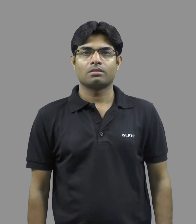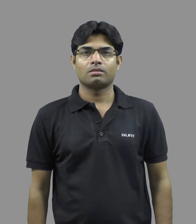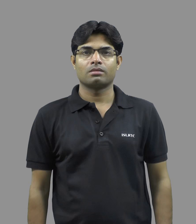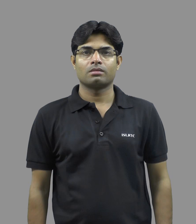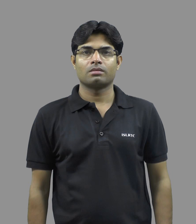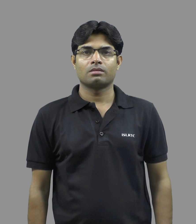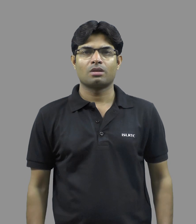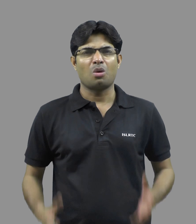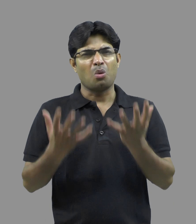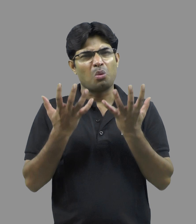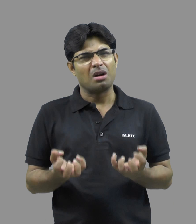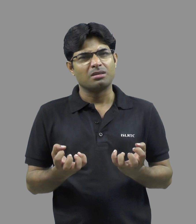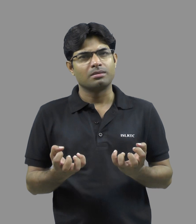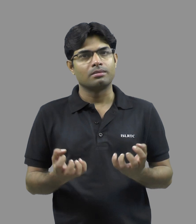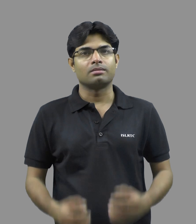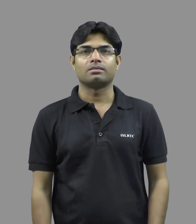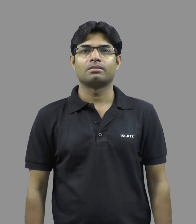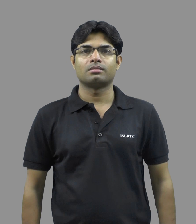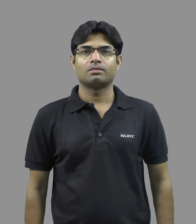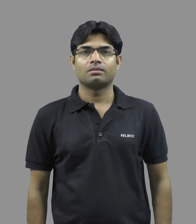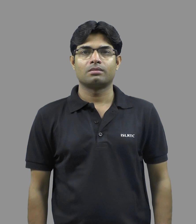Want Desire Wish For